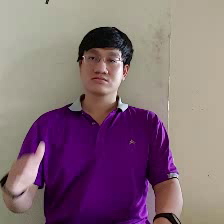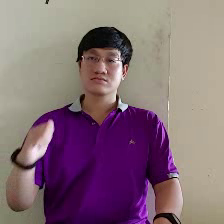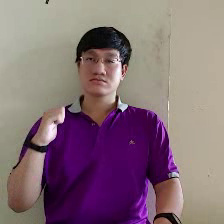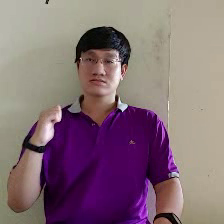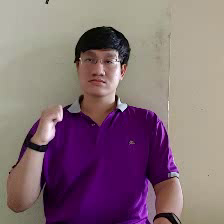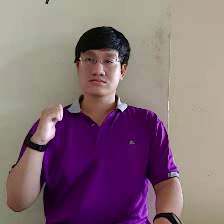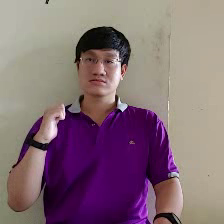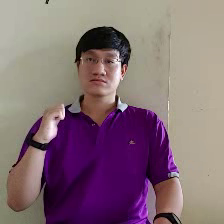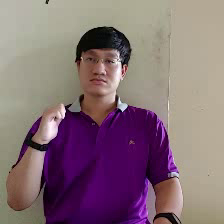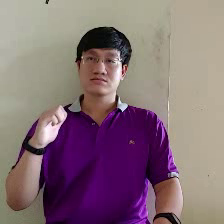Nghỉ ngơi